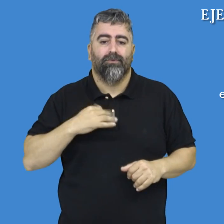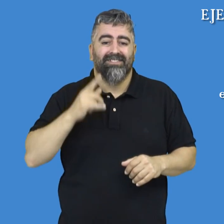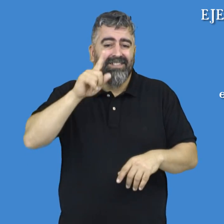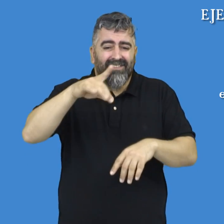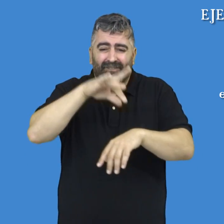caso